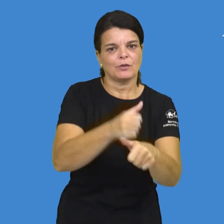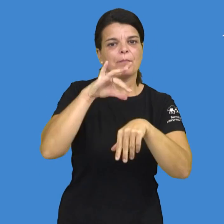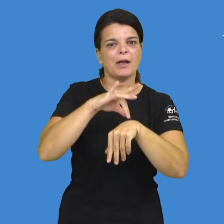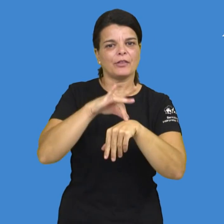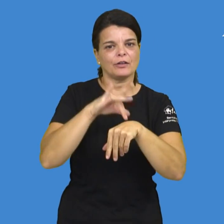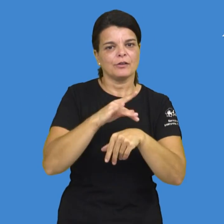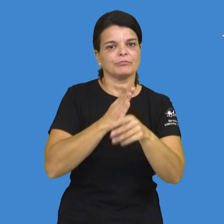enfermo